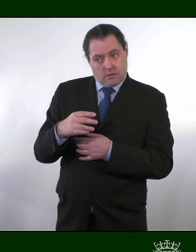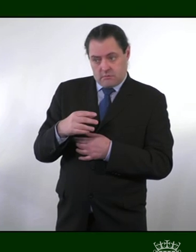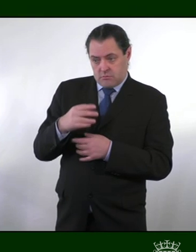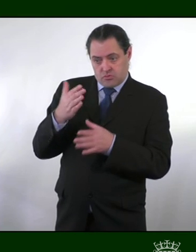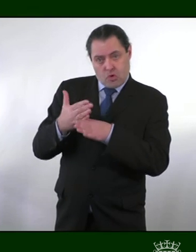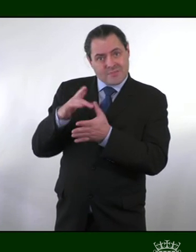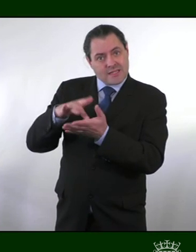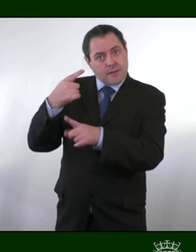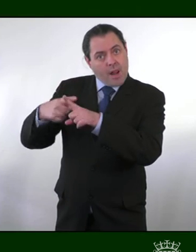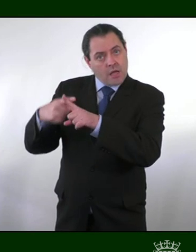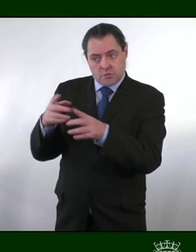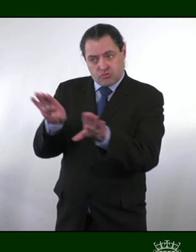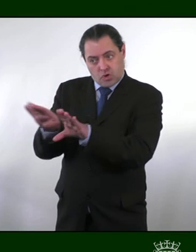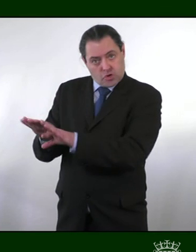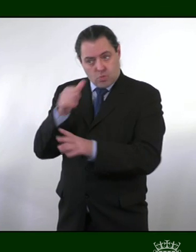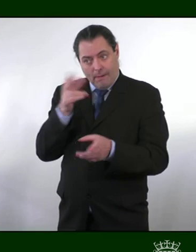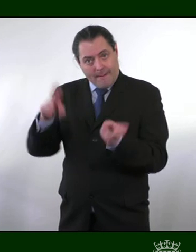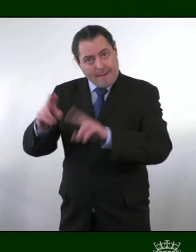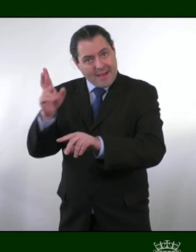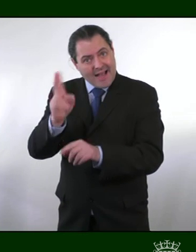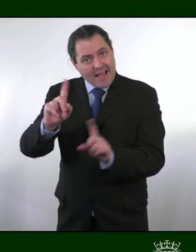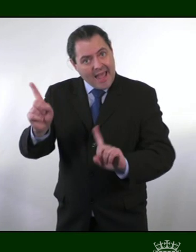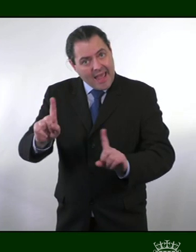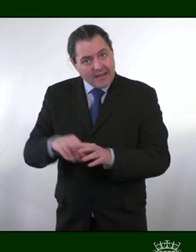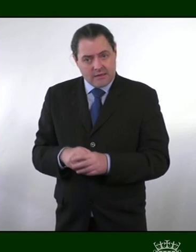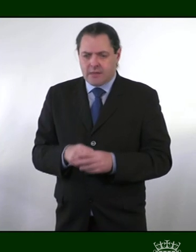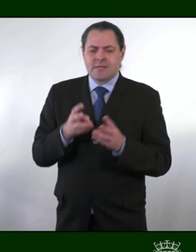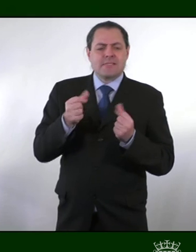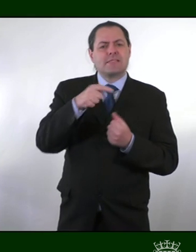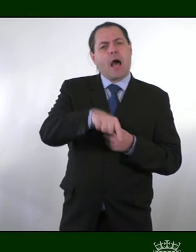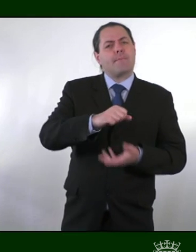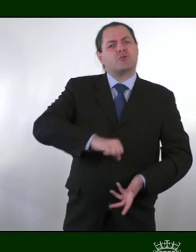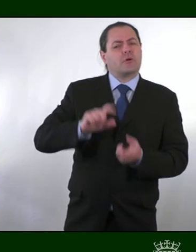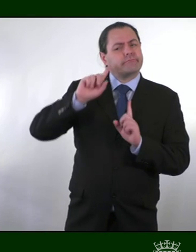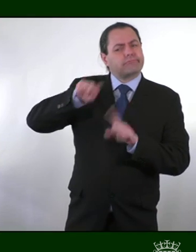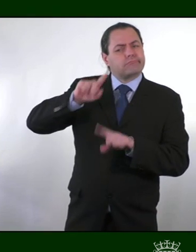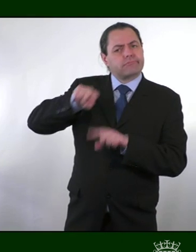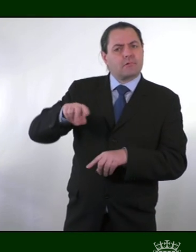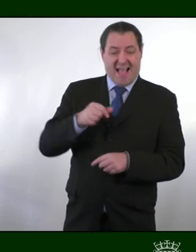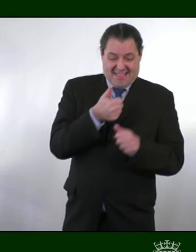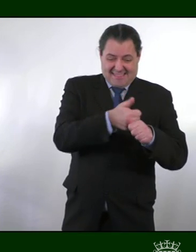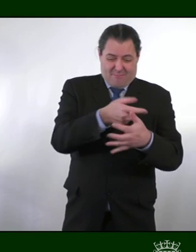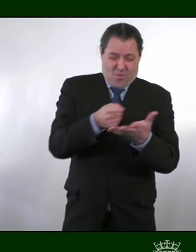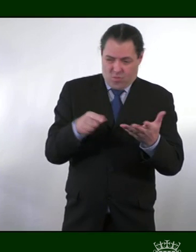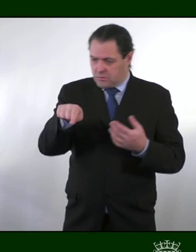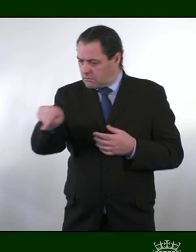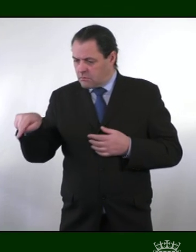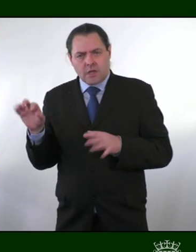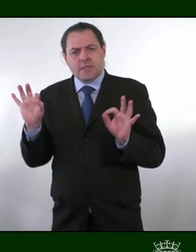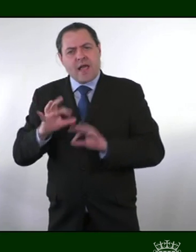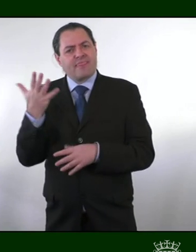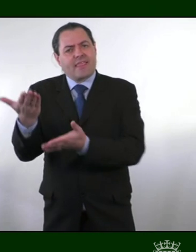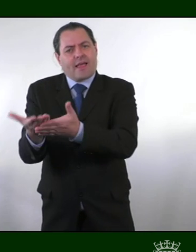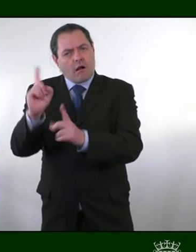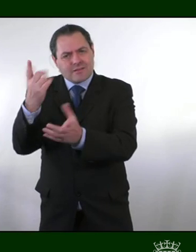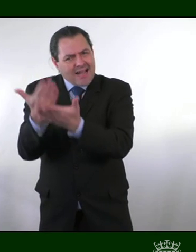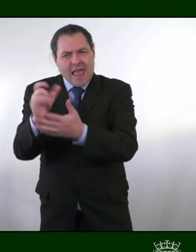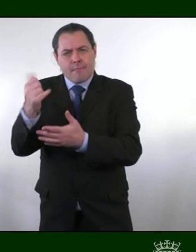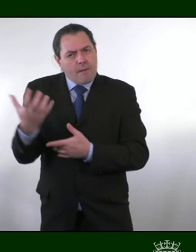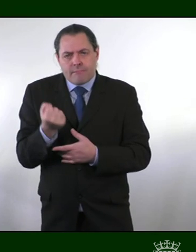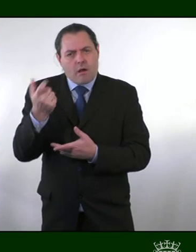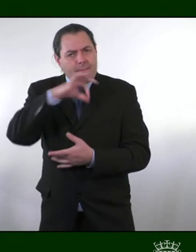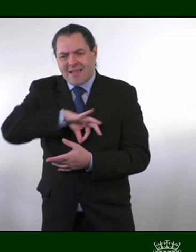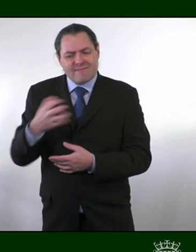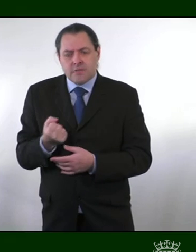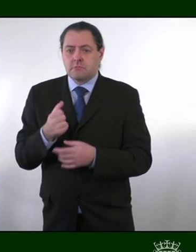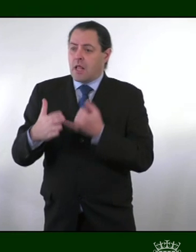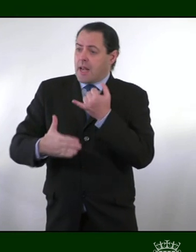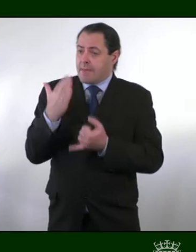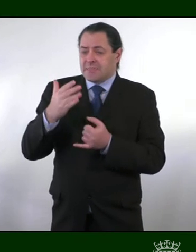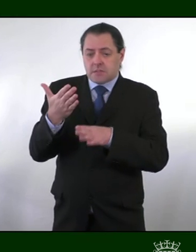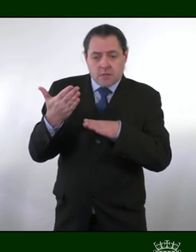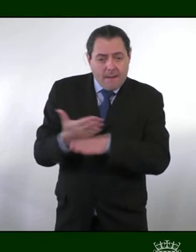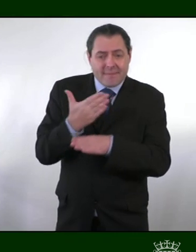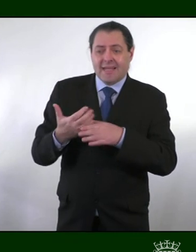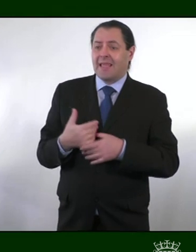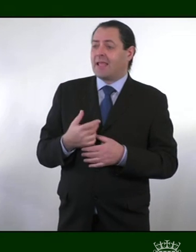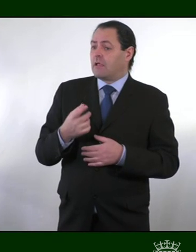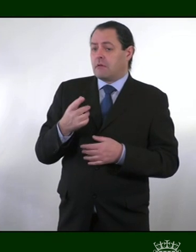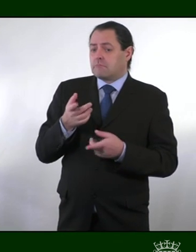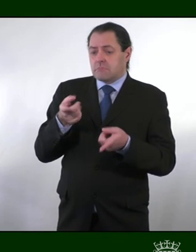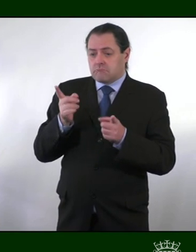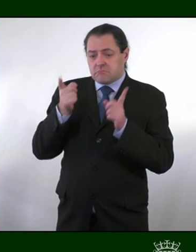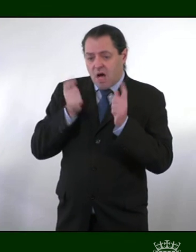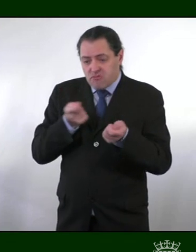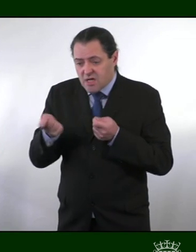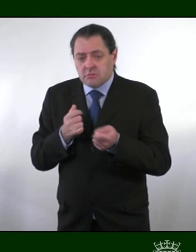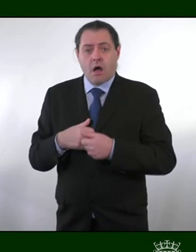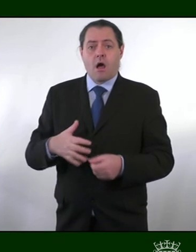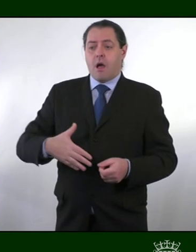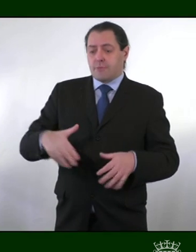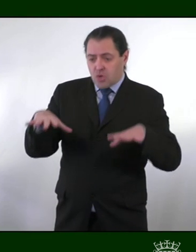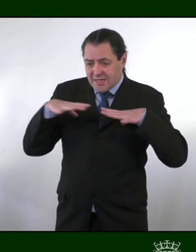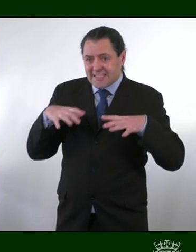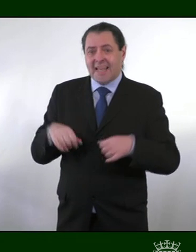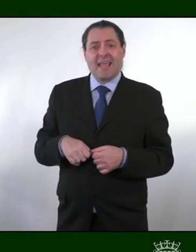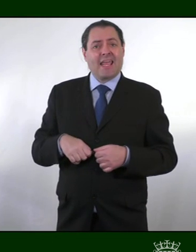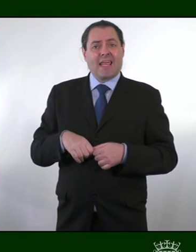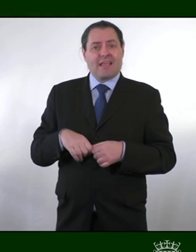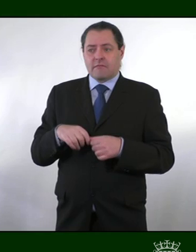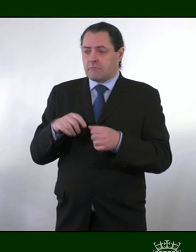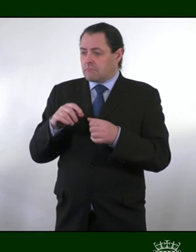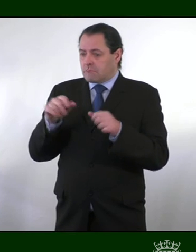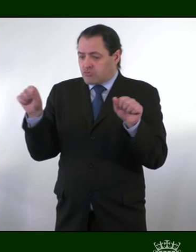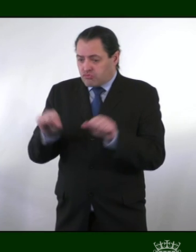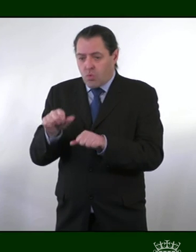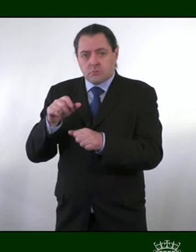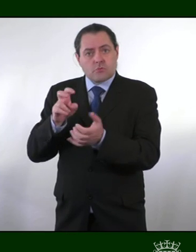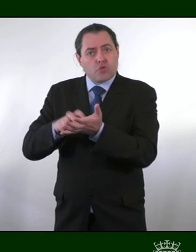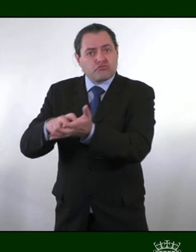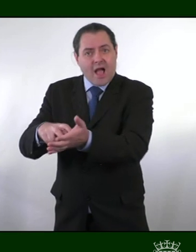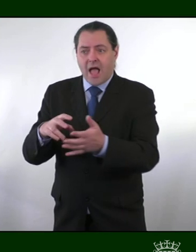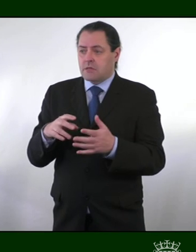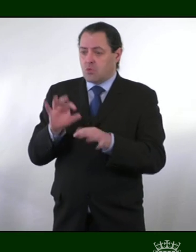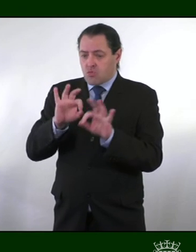What about those who have been ignored, patched, and blanked by the Chancellor at every turn—those excluded from his support schemes altogether, many of them limited company directors, freelancers, short-term PAYE workers, new starters and those on maternity leave, who have had absolutely nothing at all from this UK Government?